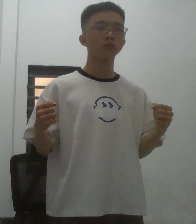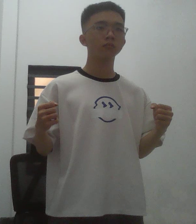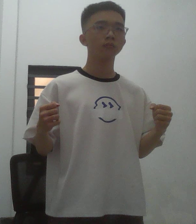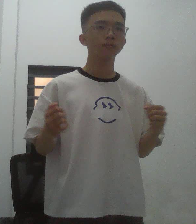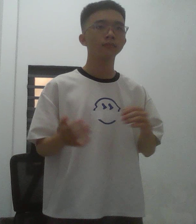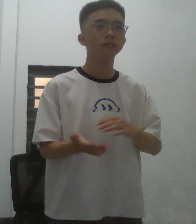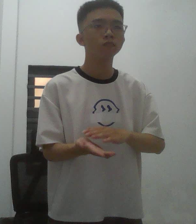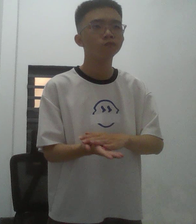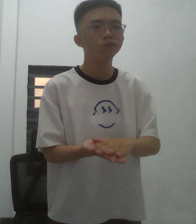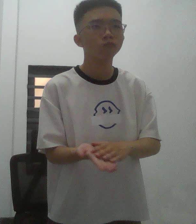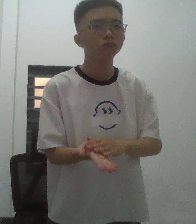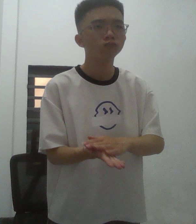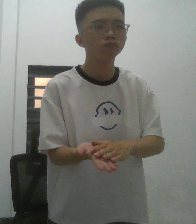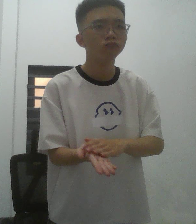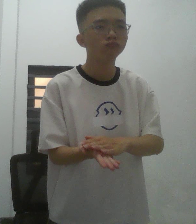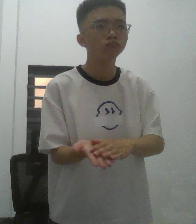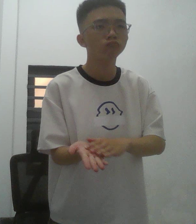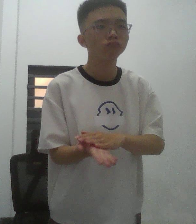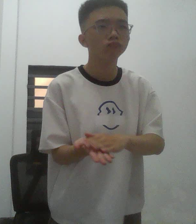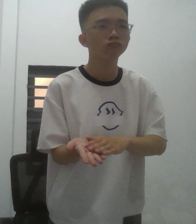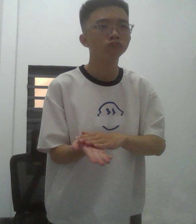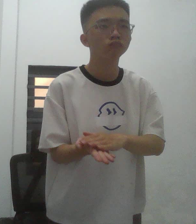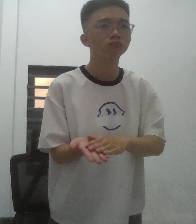xin loi